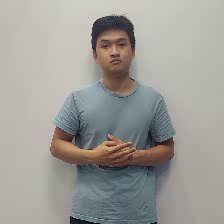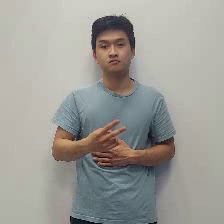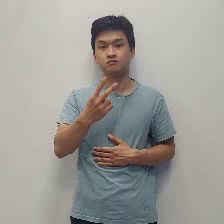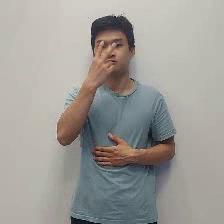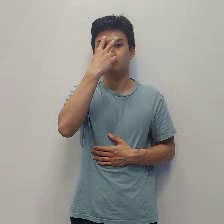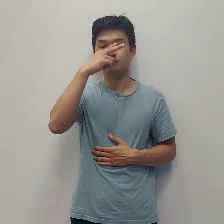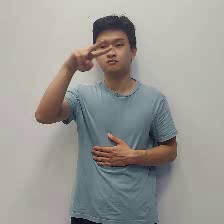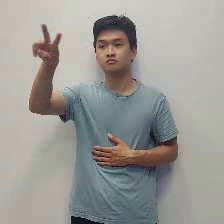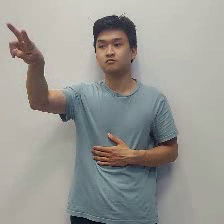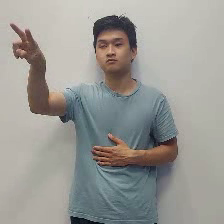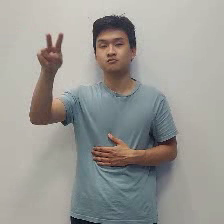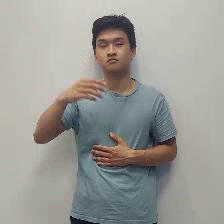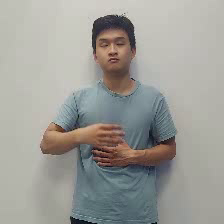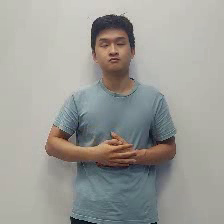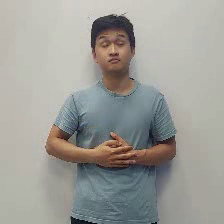Nhìn